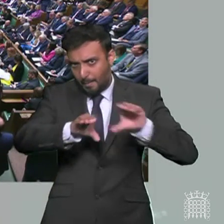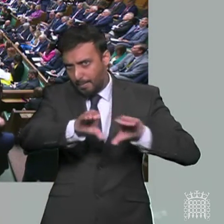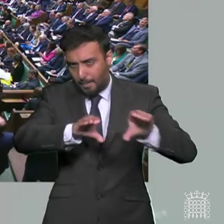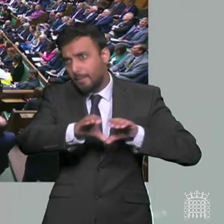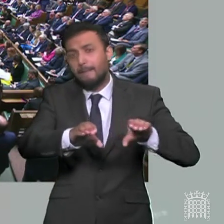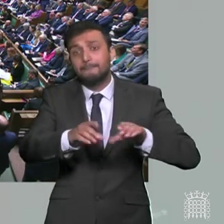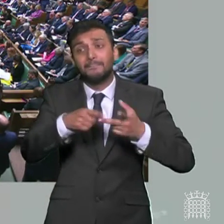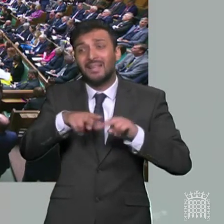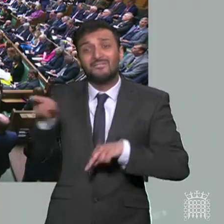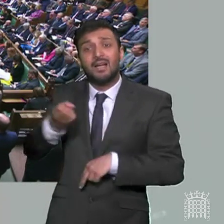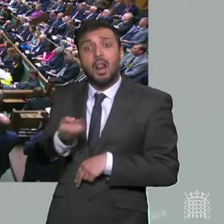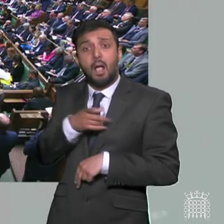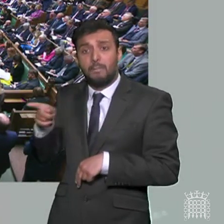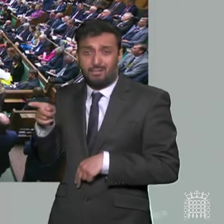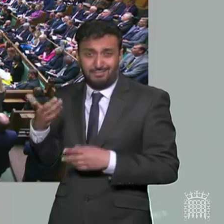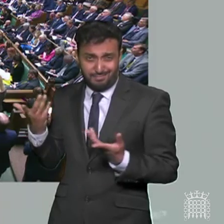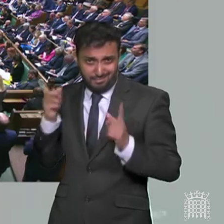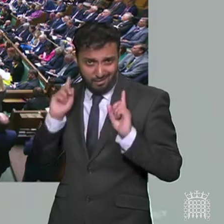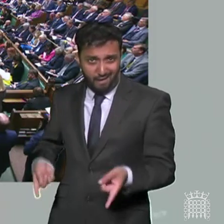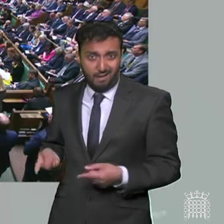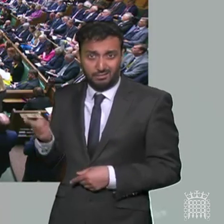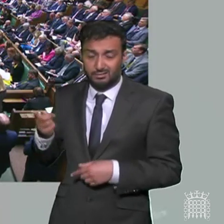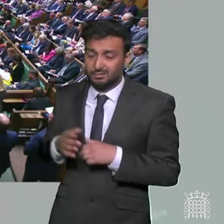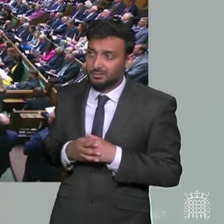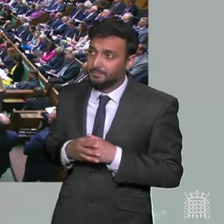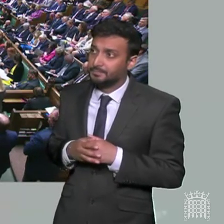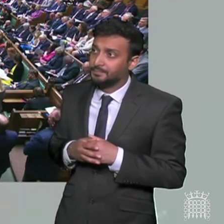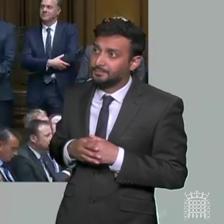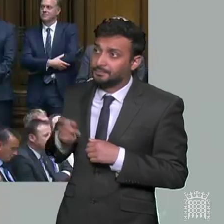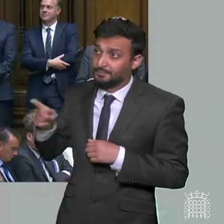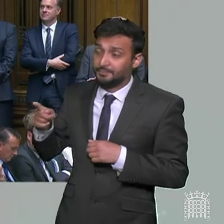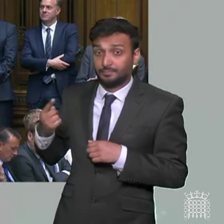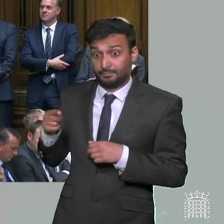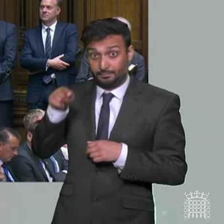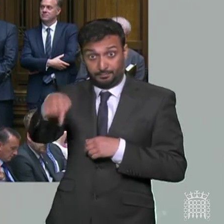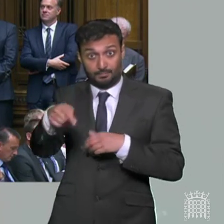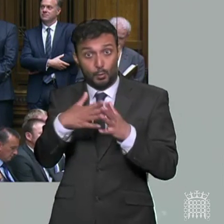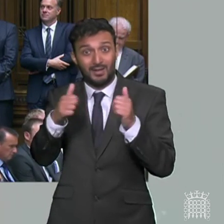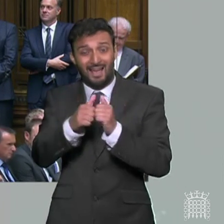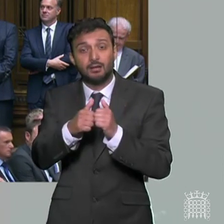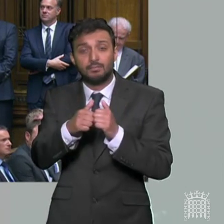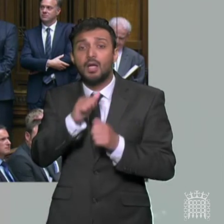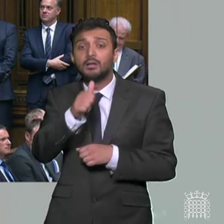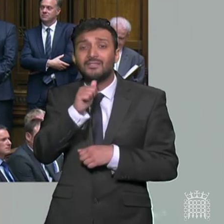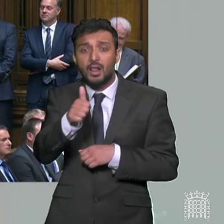This weekend tens of thousands of Huddersfield sports fans are coming down to London.